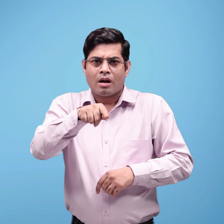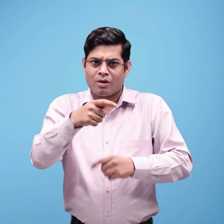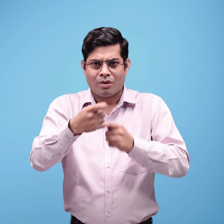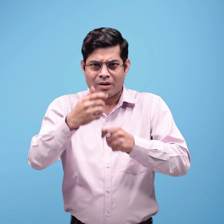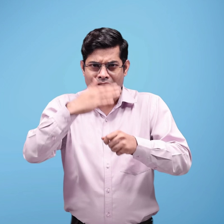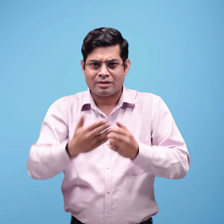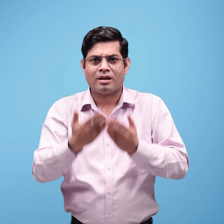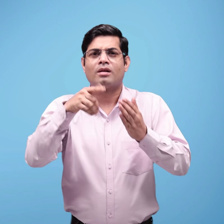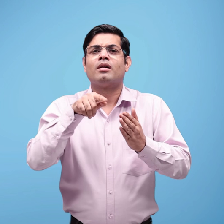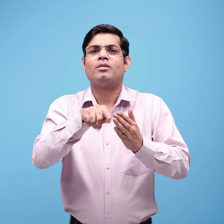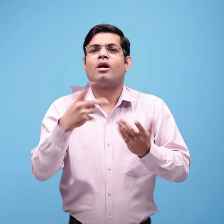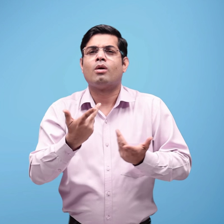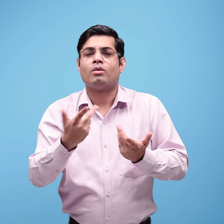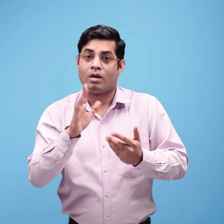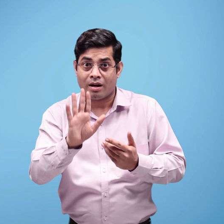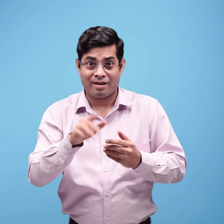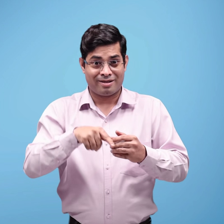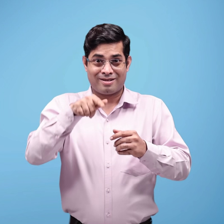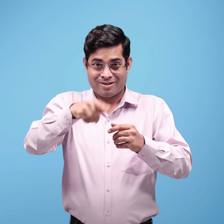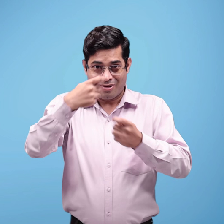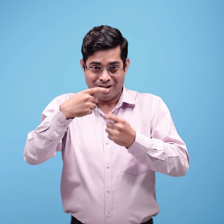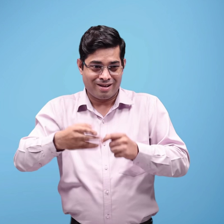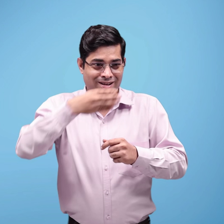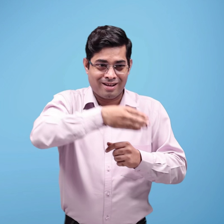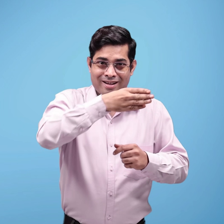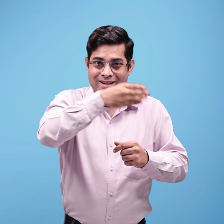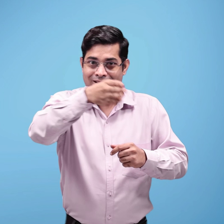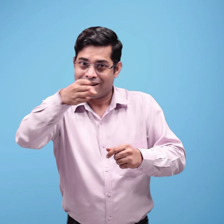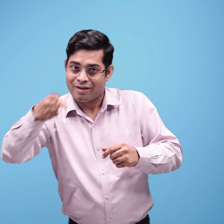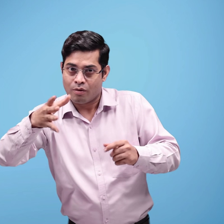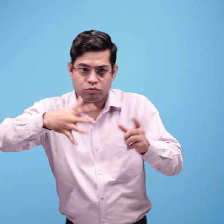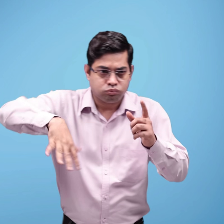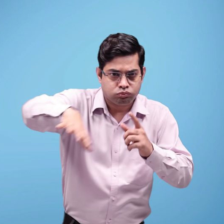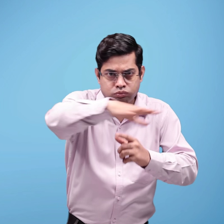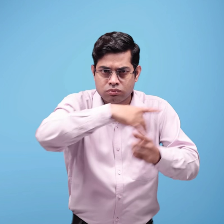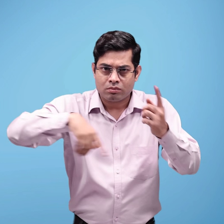became recognized as rajas by performing ashvamedha.